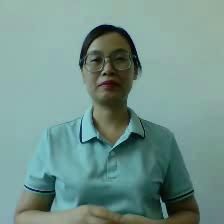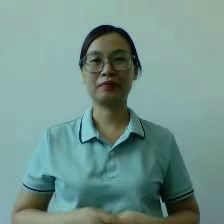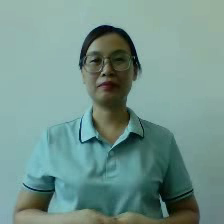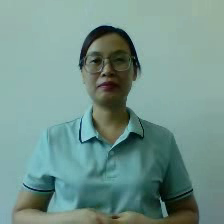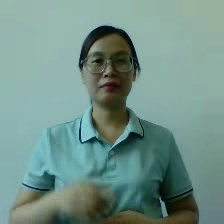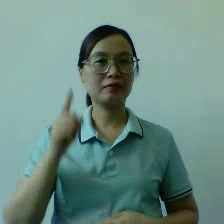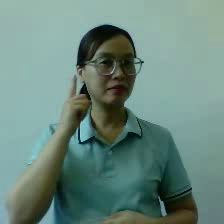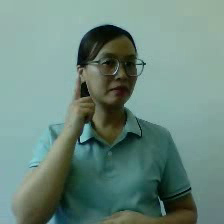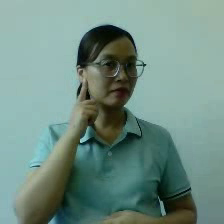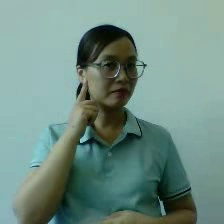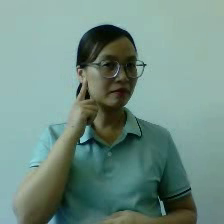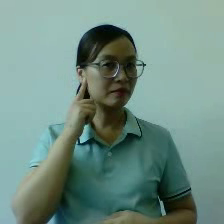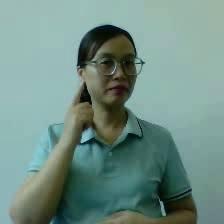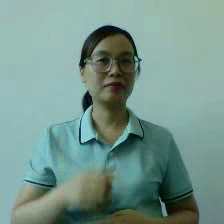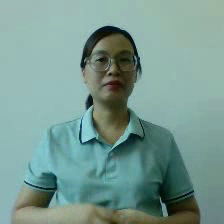Nghe